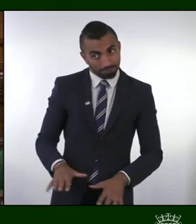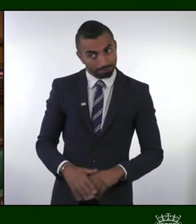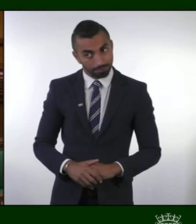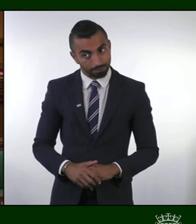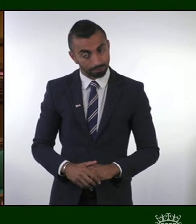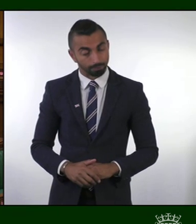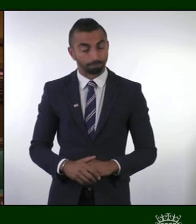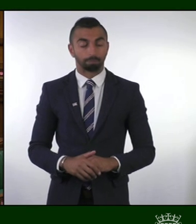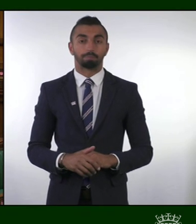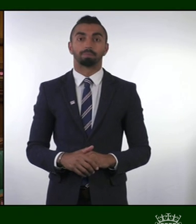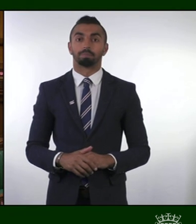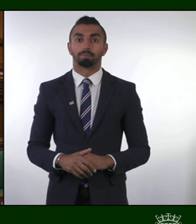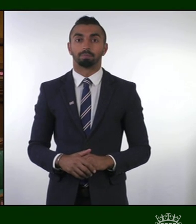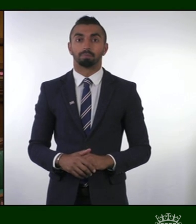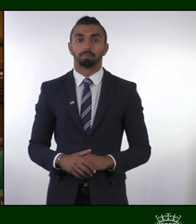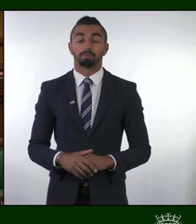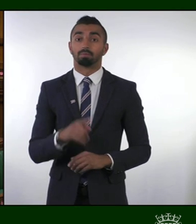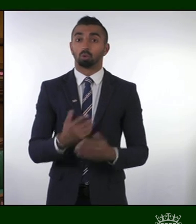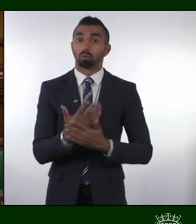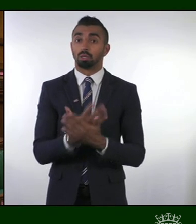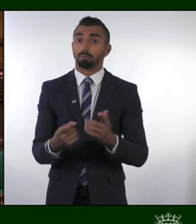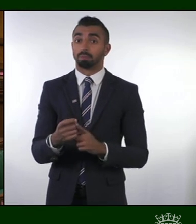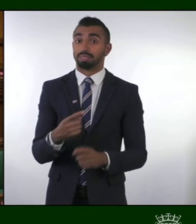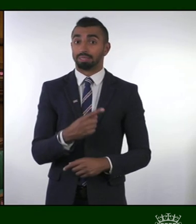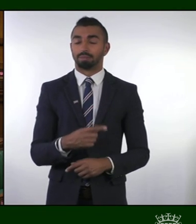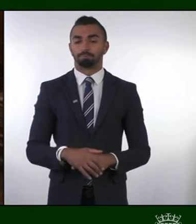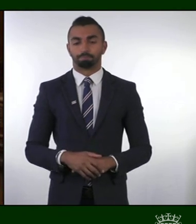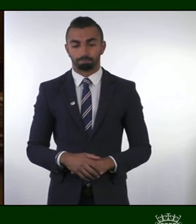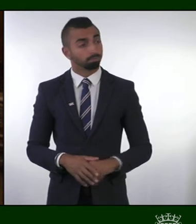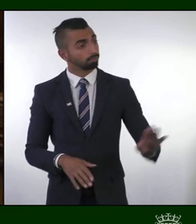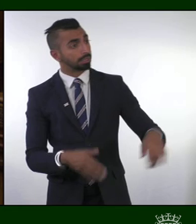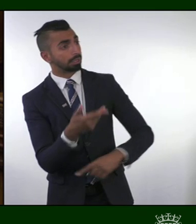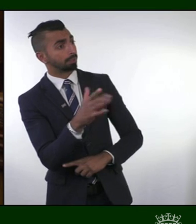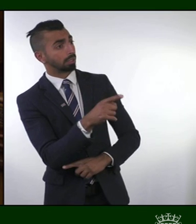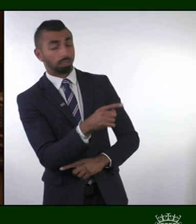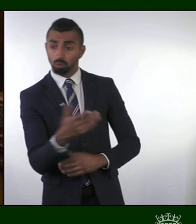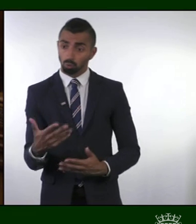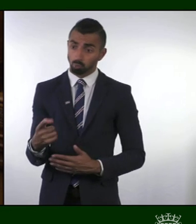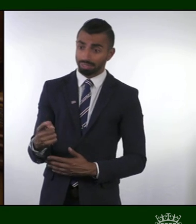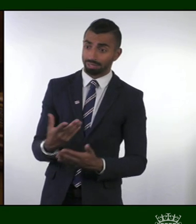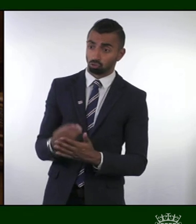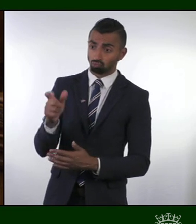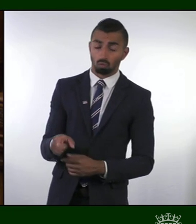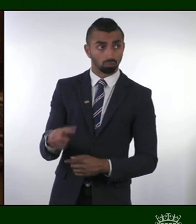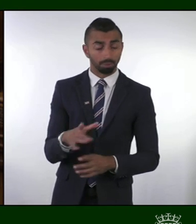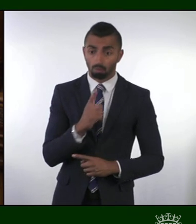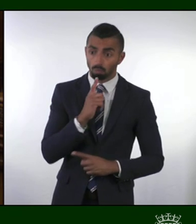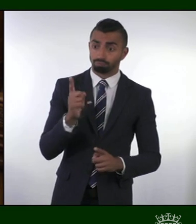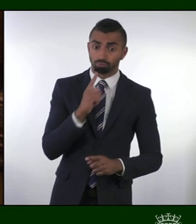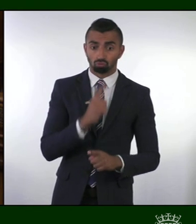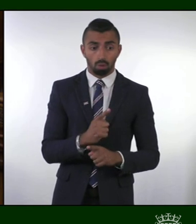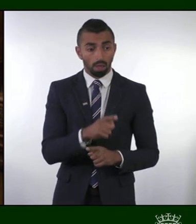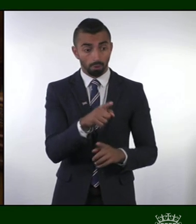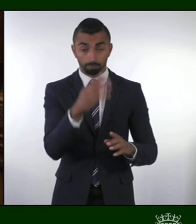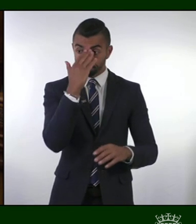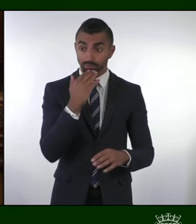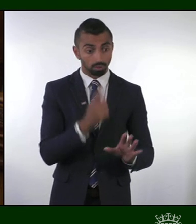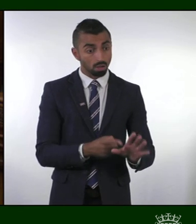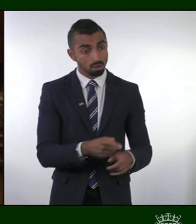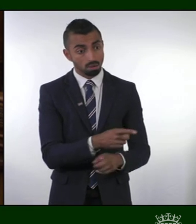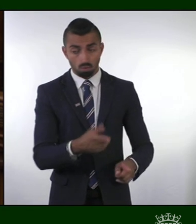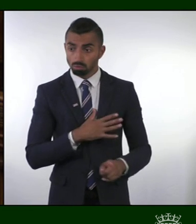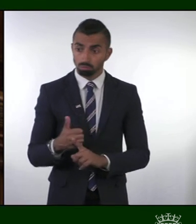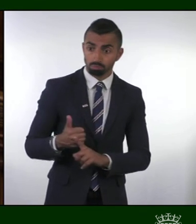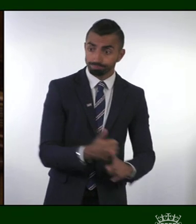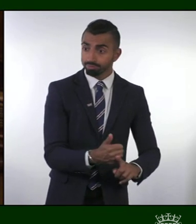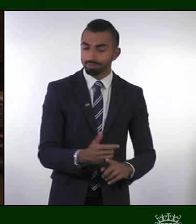Make no mistake, what the Chancellor has announced today to save a generation of young people from bearing the brunt of this economic crisis is incredibly positive and to be welcomed.